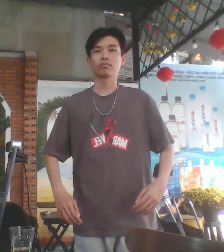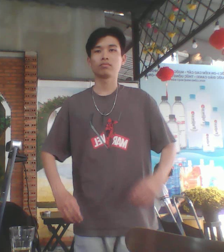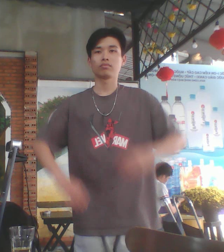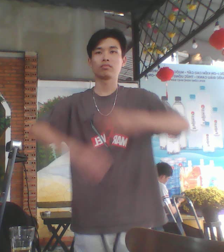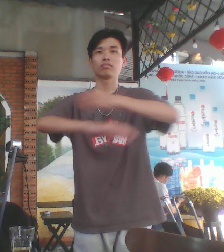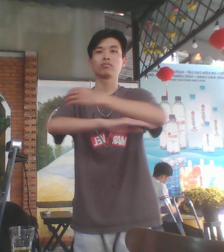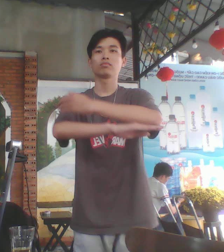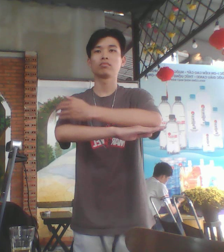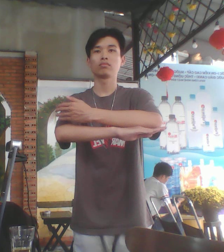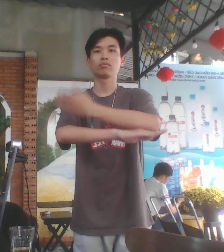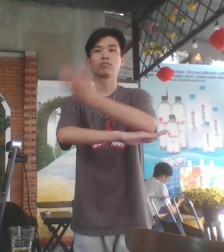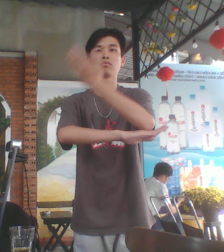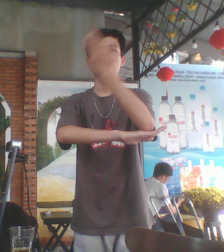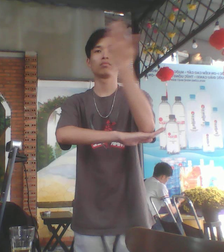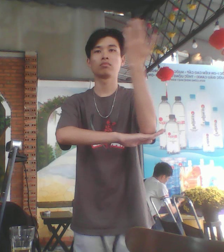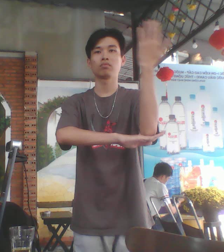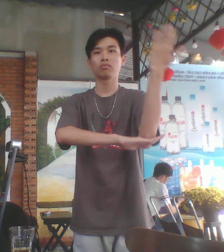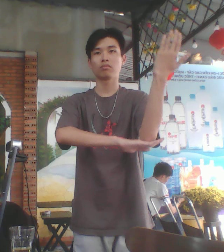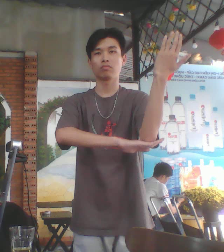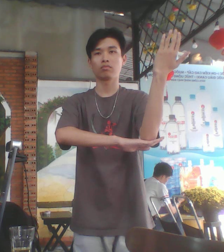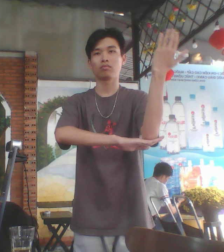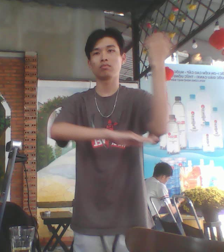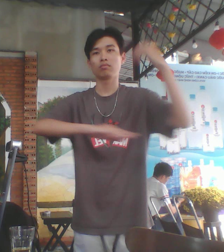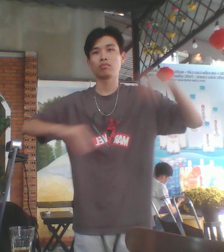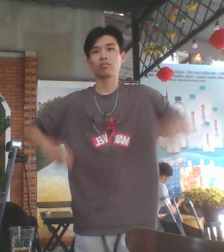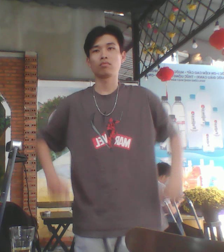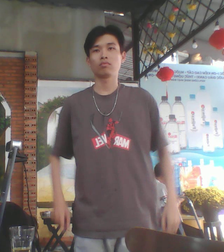buổi sáng